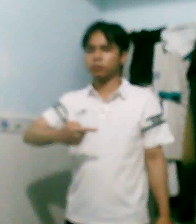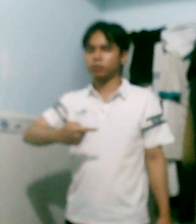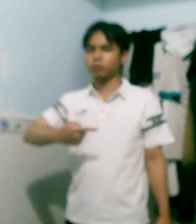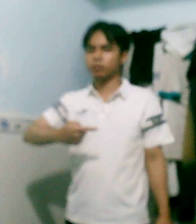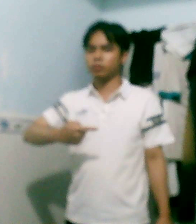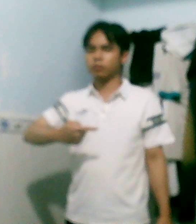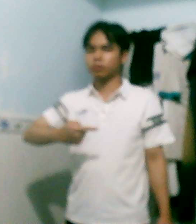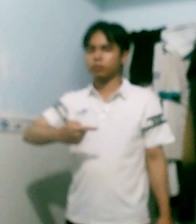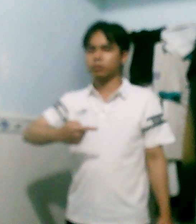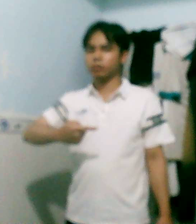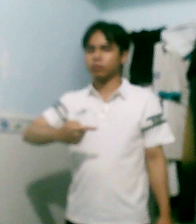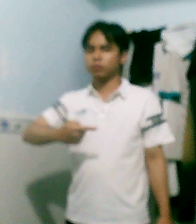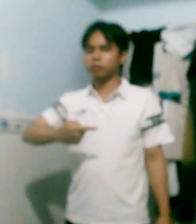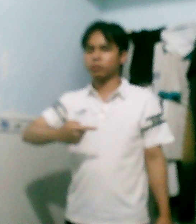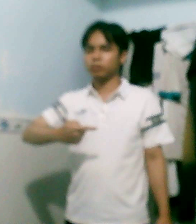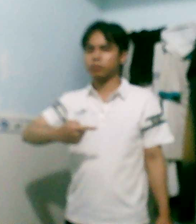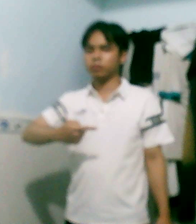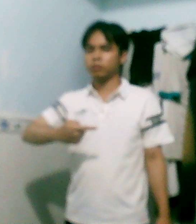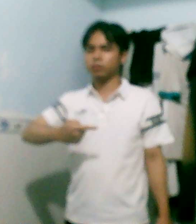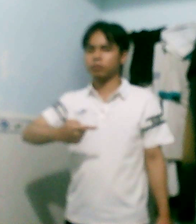g